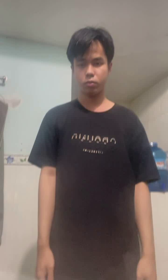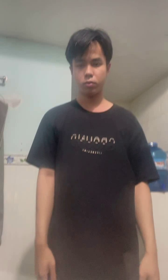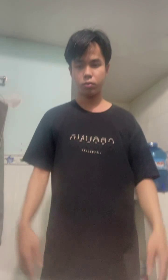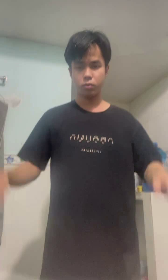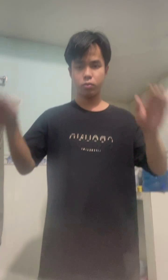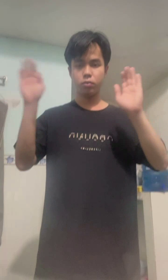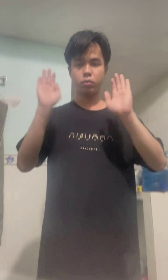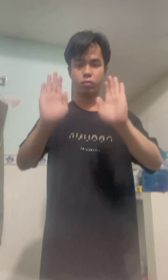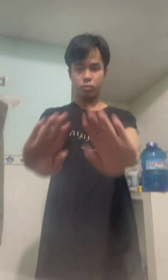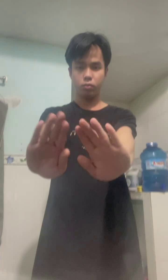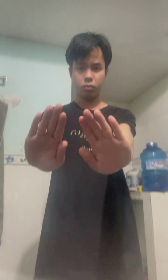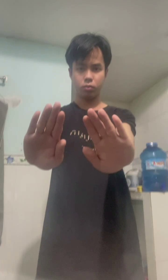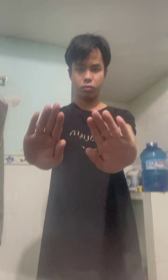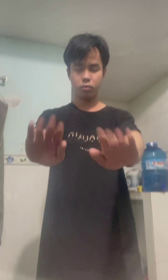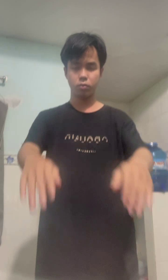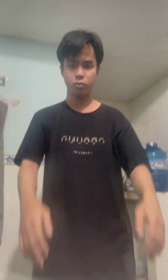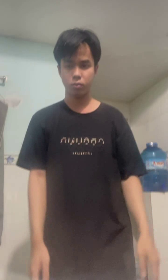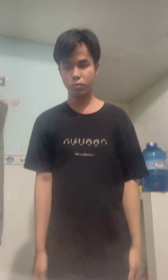dung lai